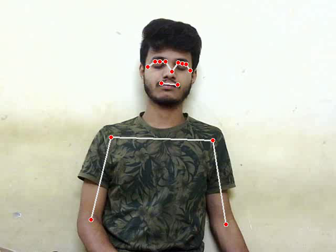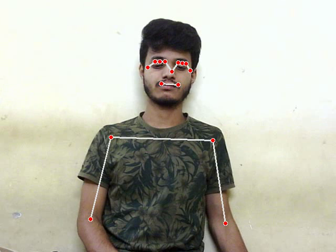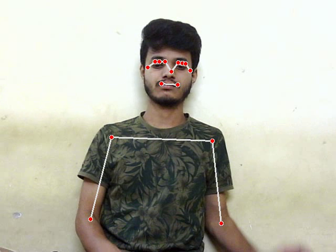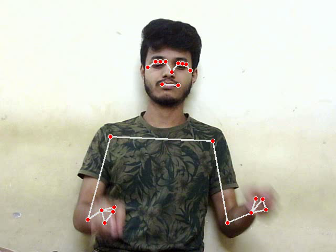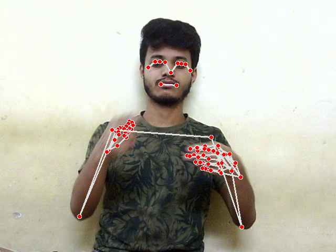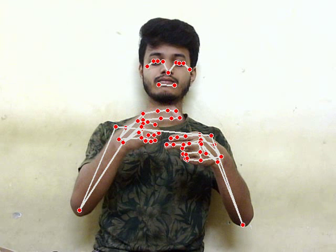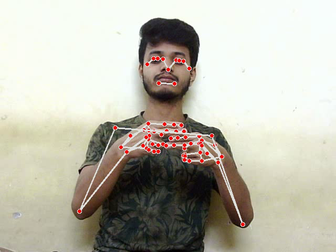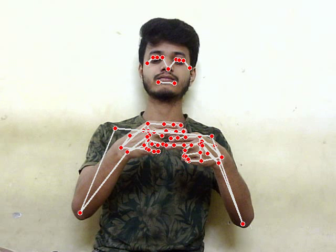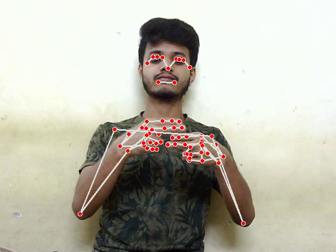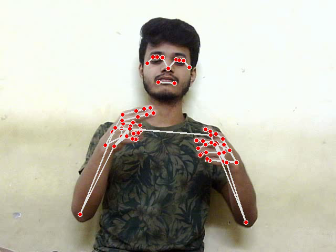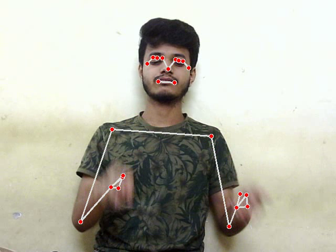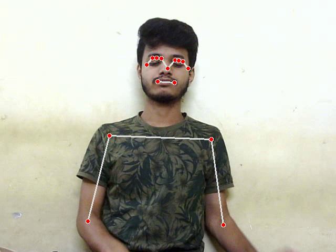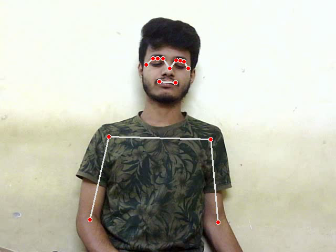name